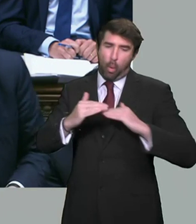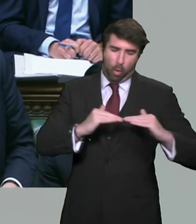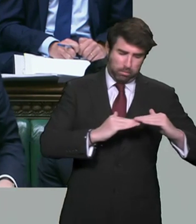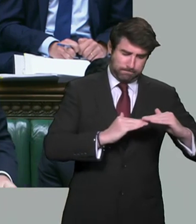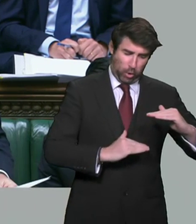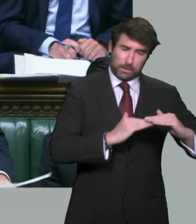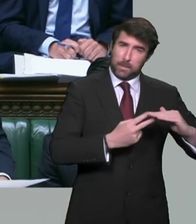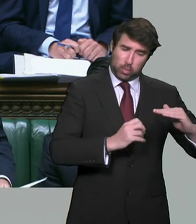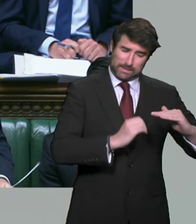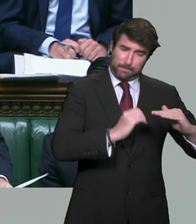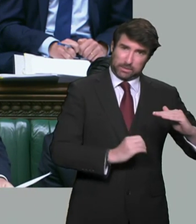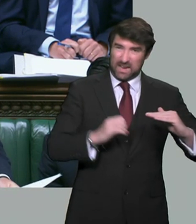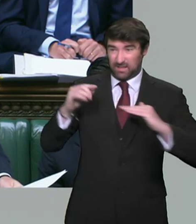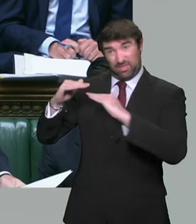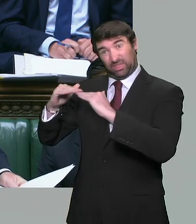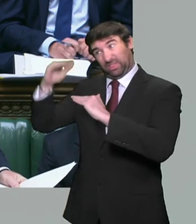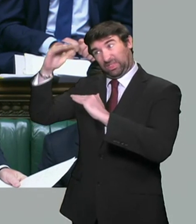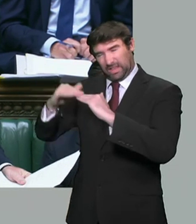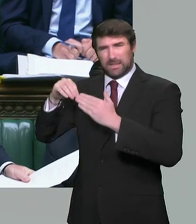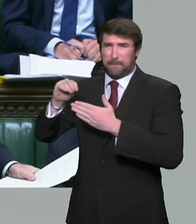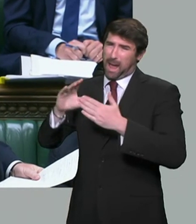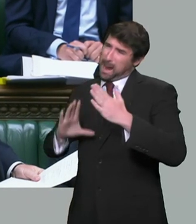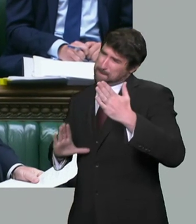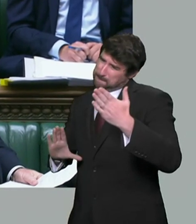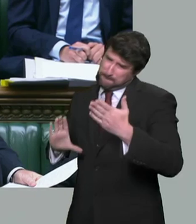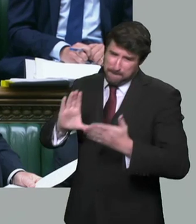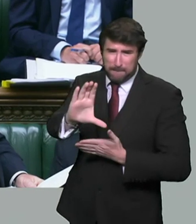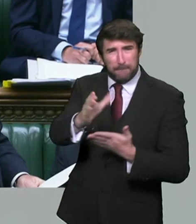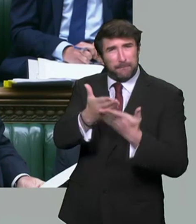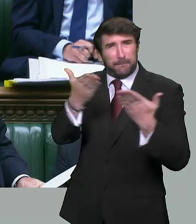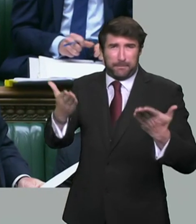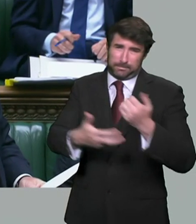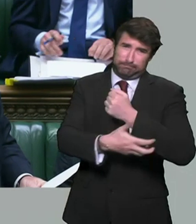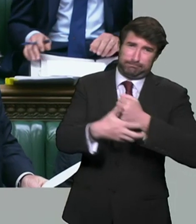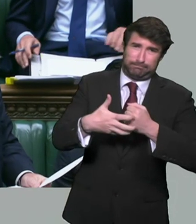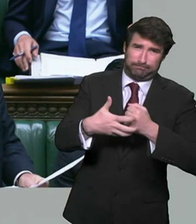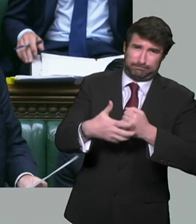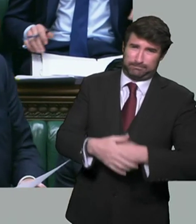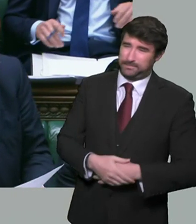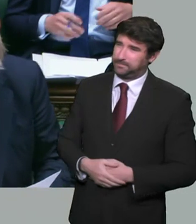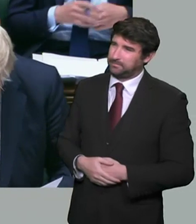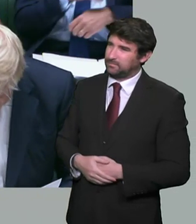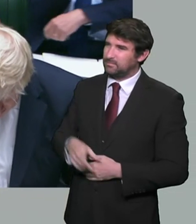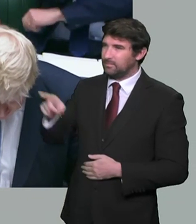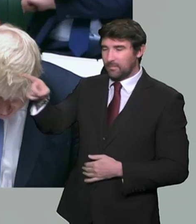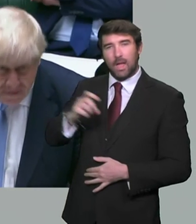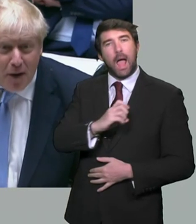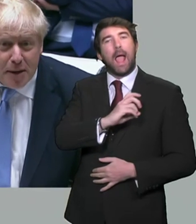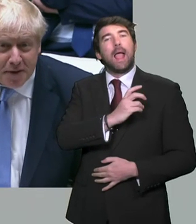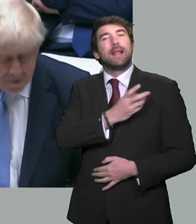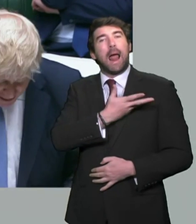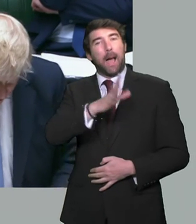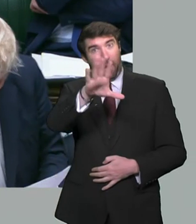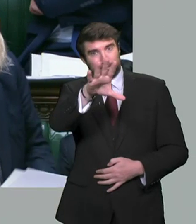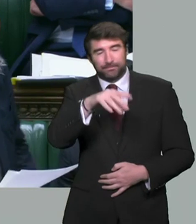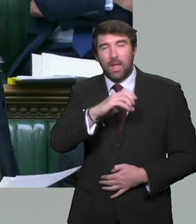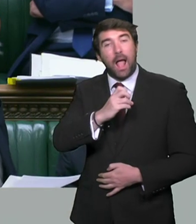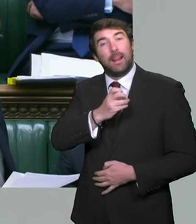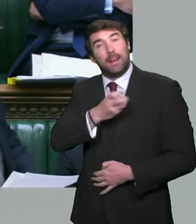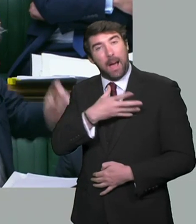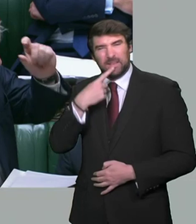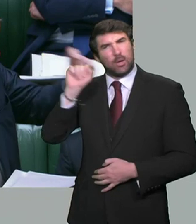The right honourable and learned Gentleman talks about his plan. Well, I have been scouring the records for evidence of the Labour plan, and I have found it.